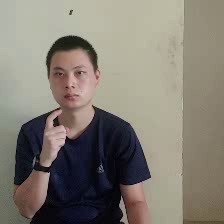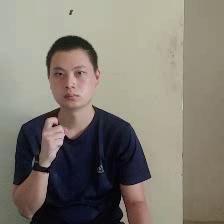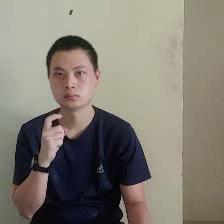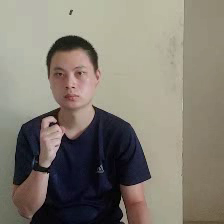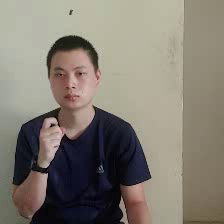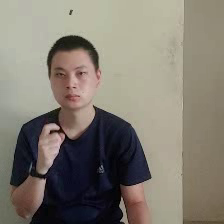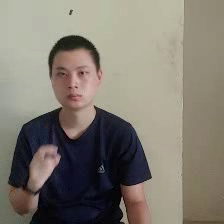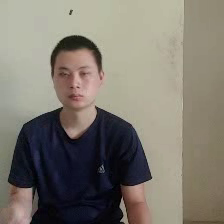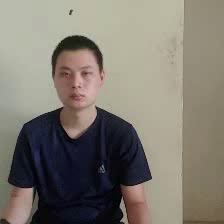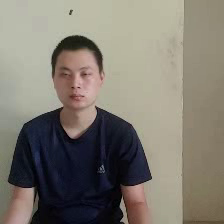Đâu